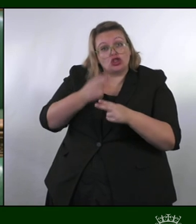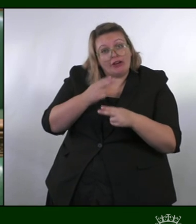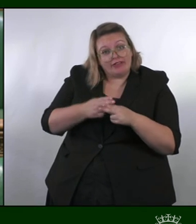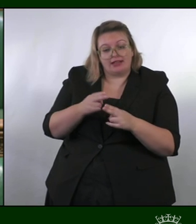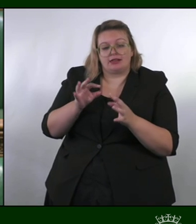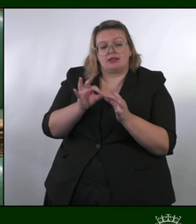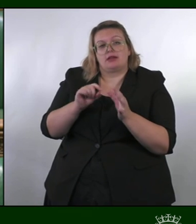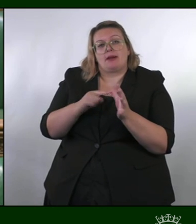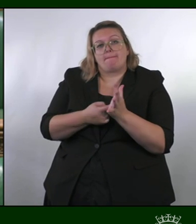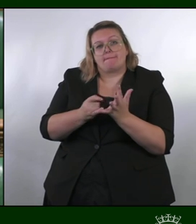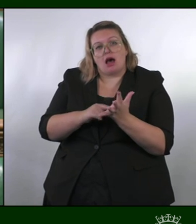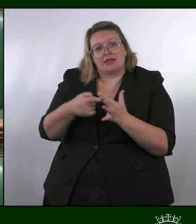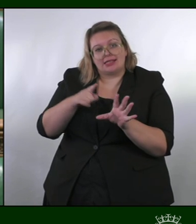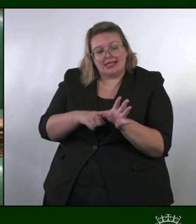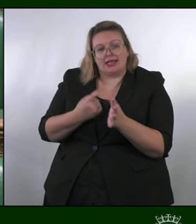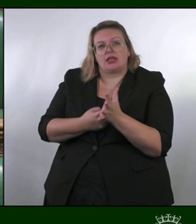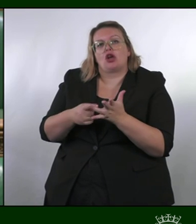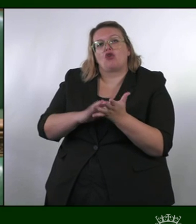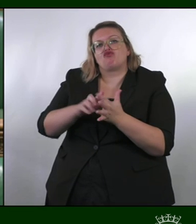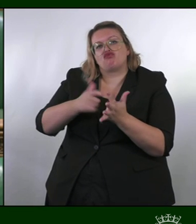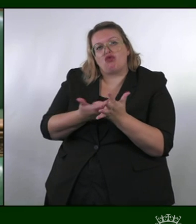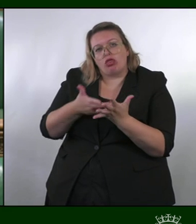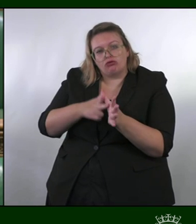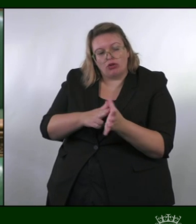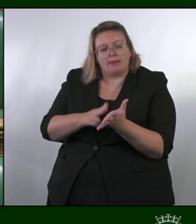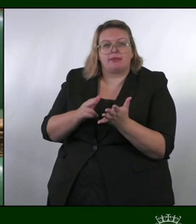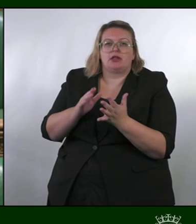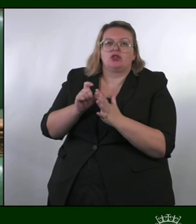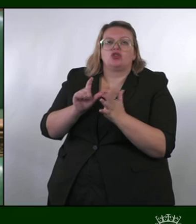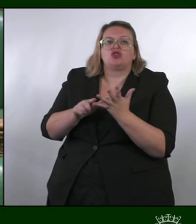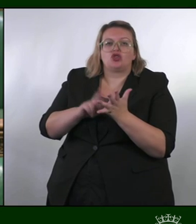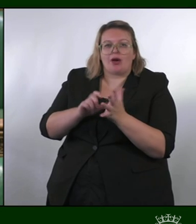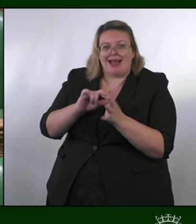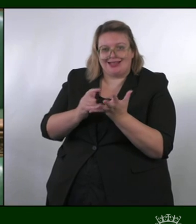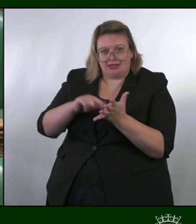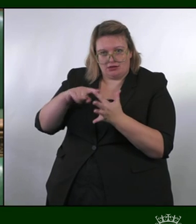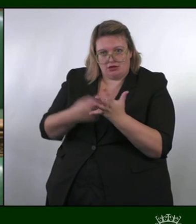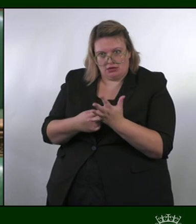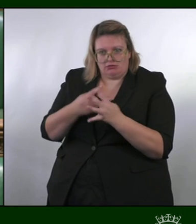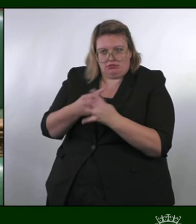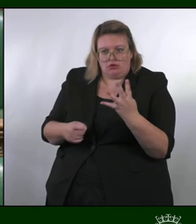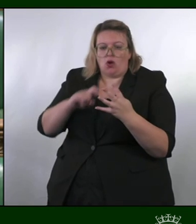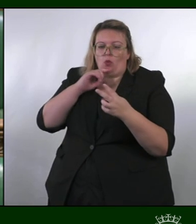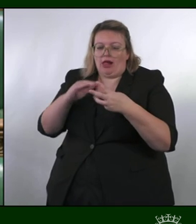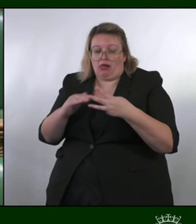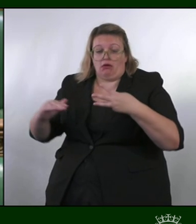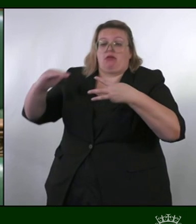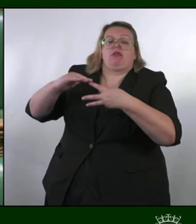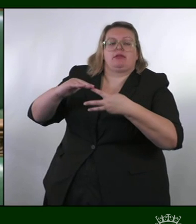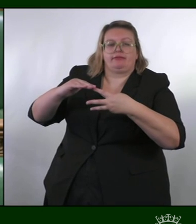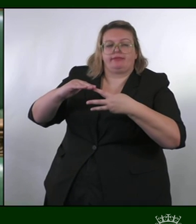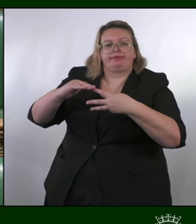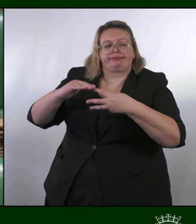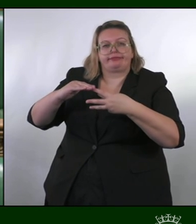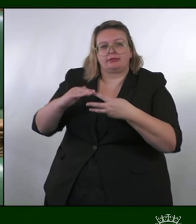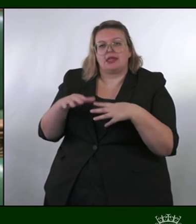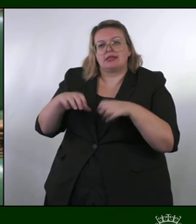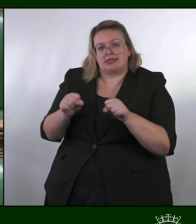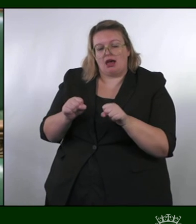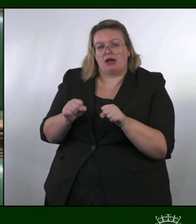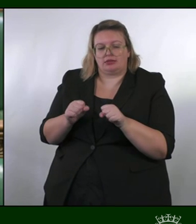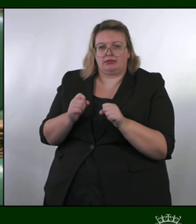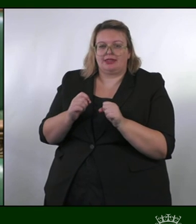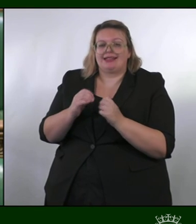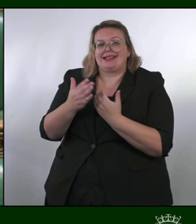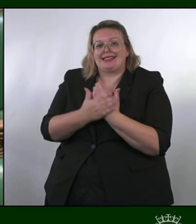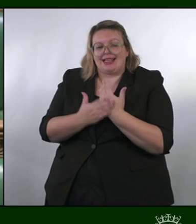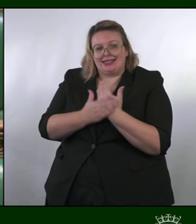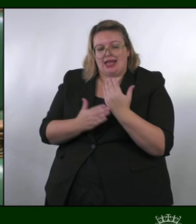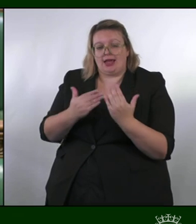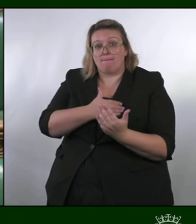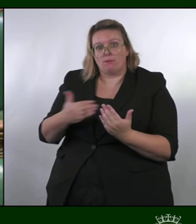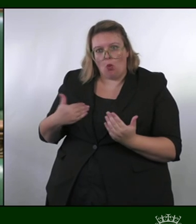The Communities Secretary said this morning that there was now a national formula for areas under local lockdown, but Ministers say they want a targeted local approach because circumstances vary.